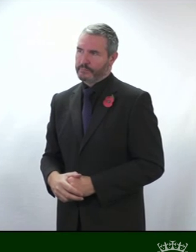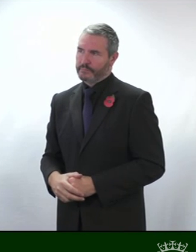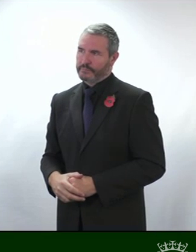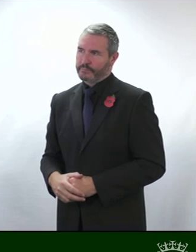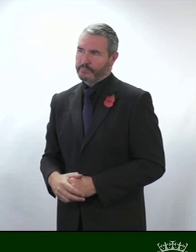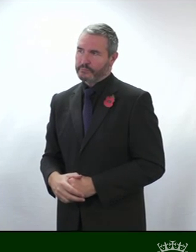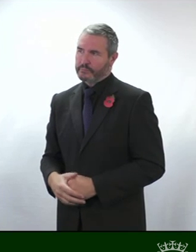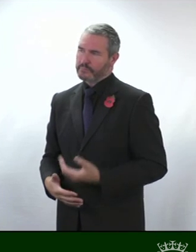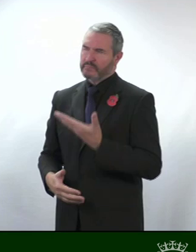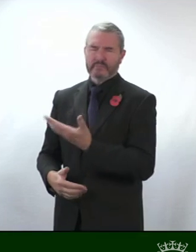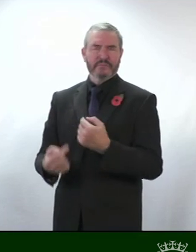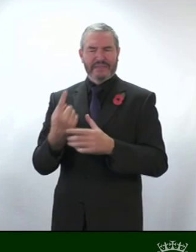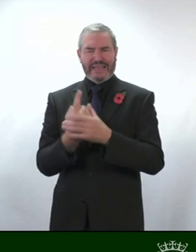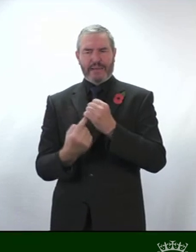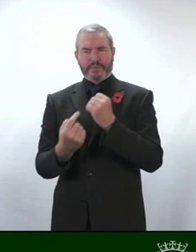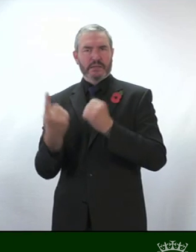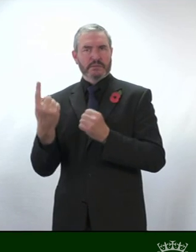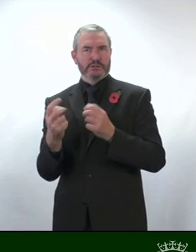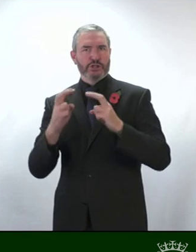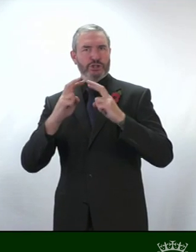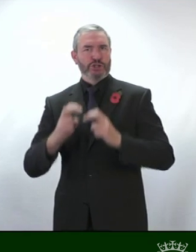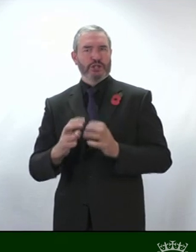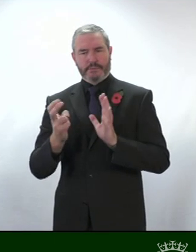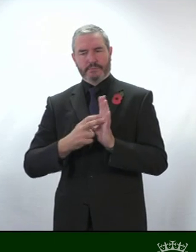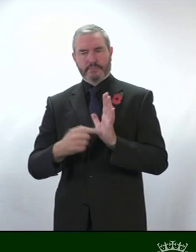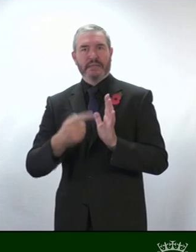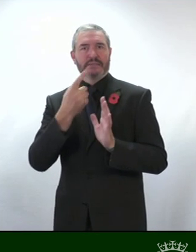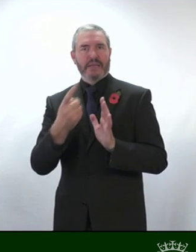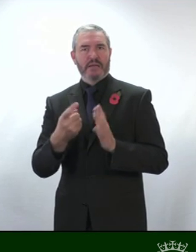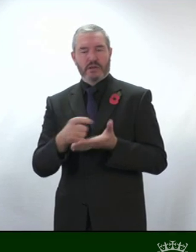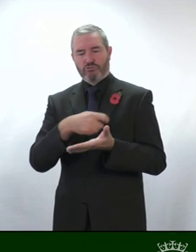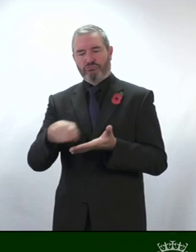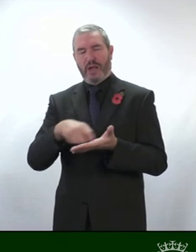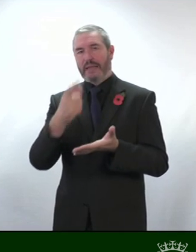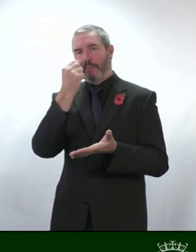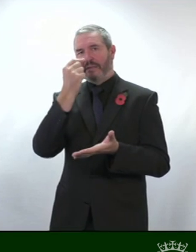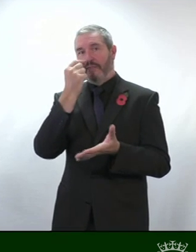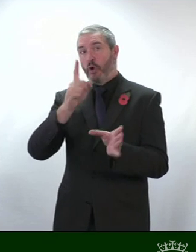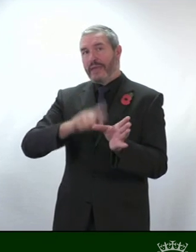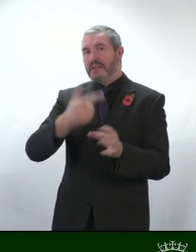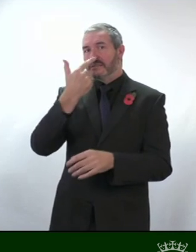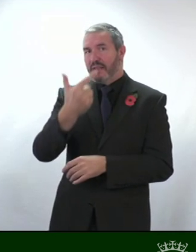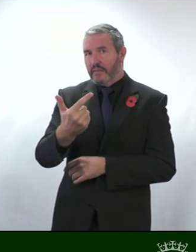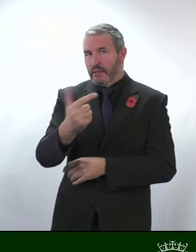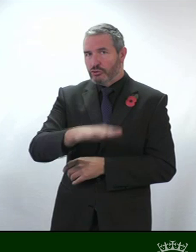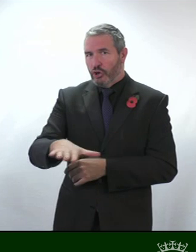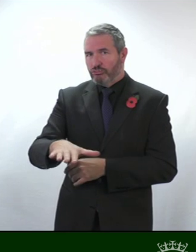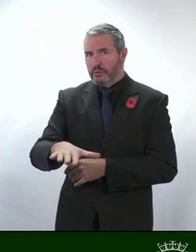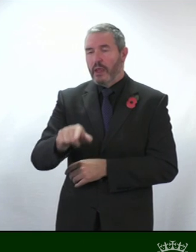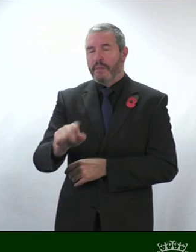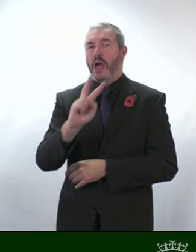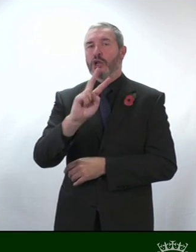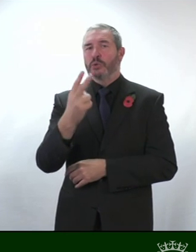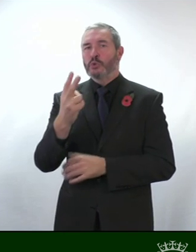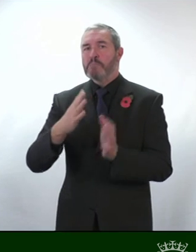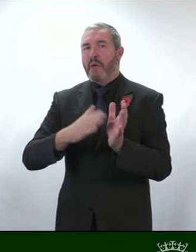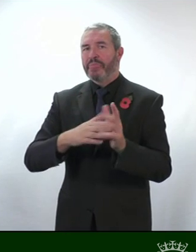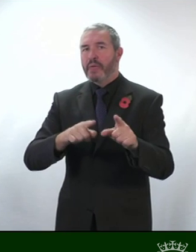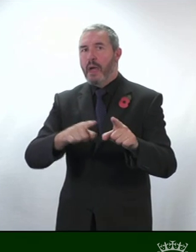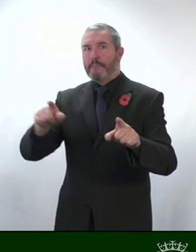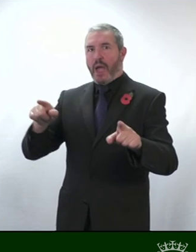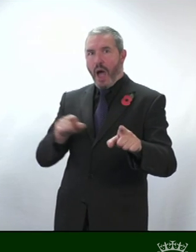An independent study published recently suggests that the writing ability of year 7 pupils is some 22 months behind expectations.